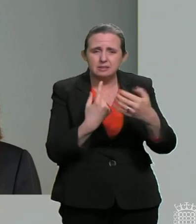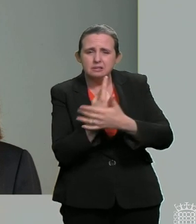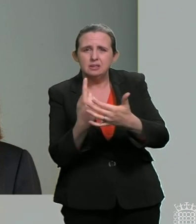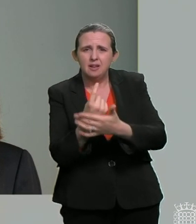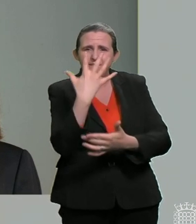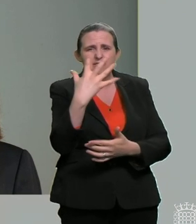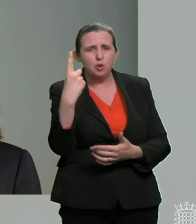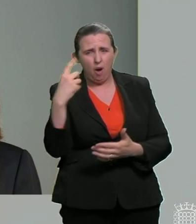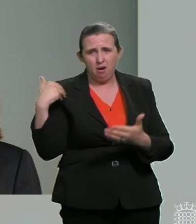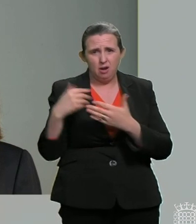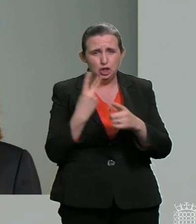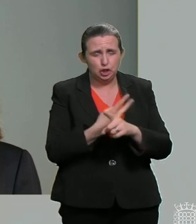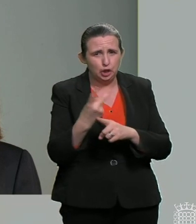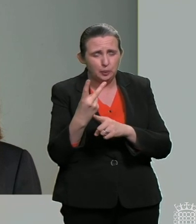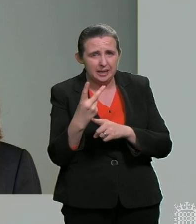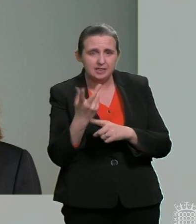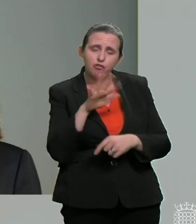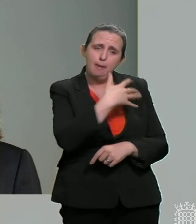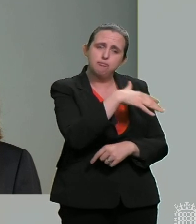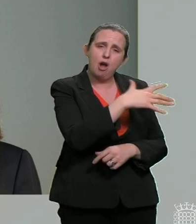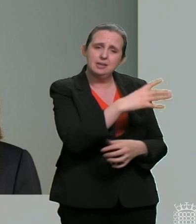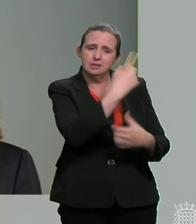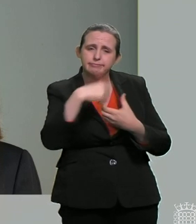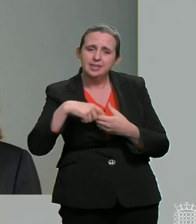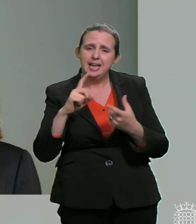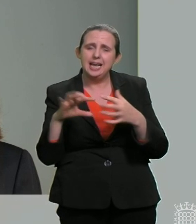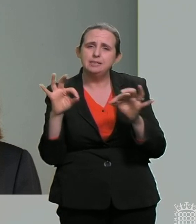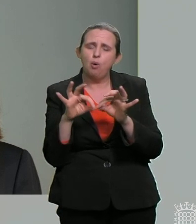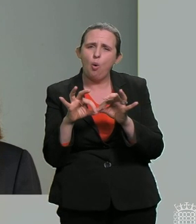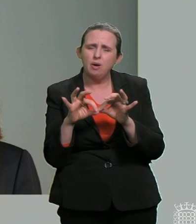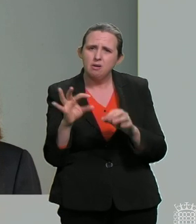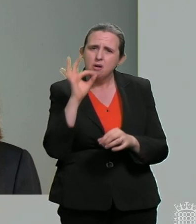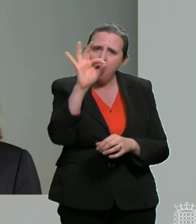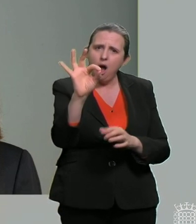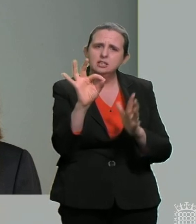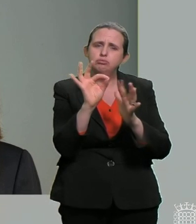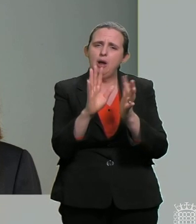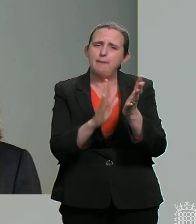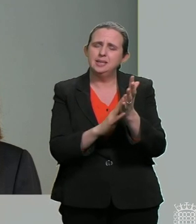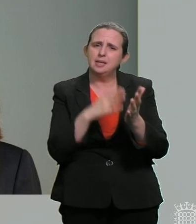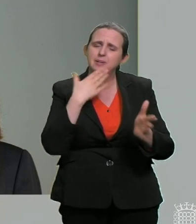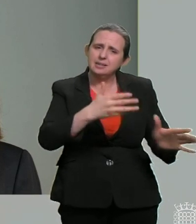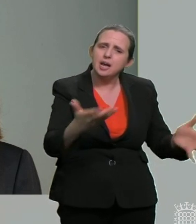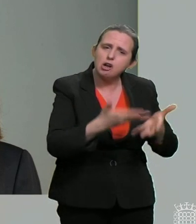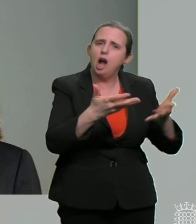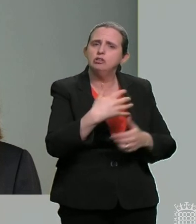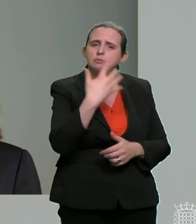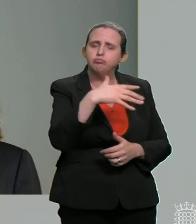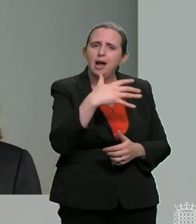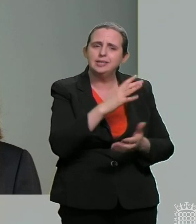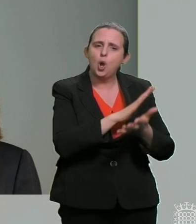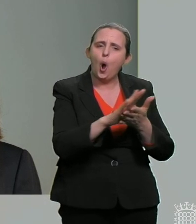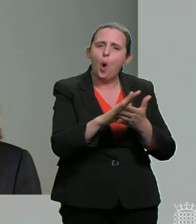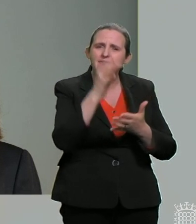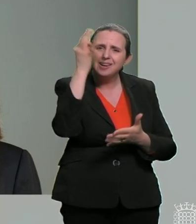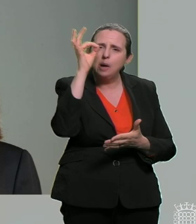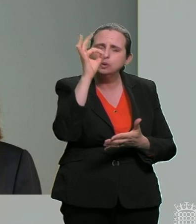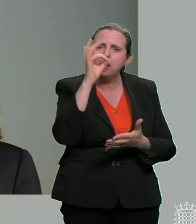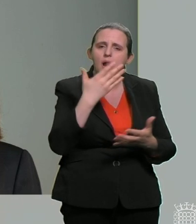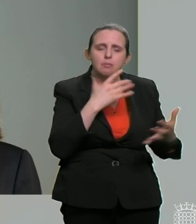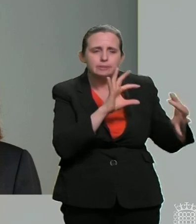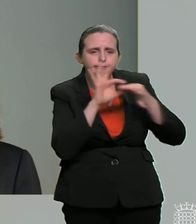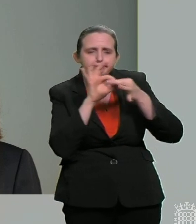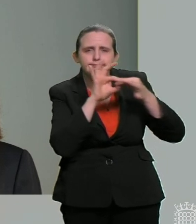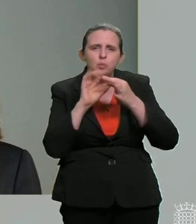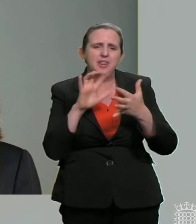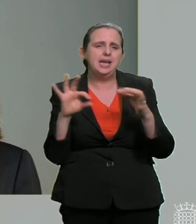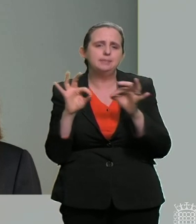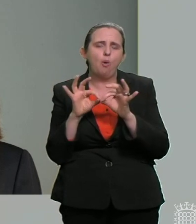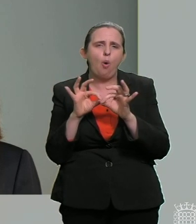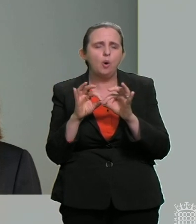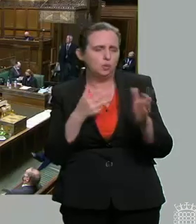Will my right honourable Friend join me in urging Brighton and Hove City Council leaders to engage on this as a matter of urgency?